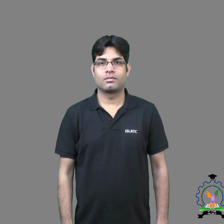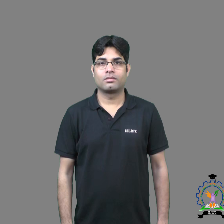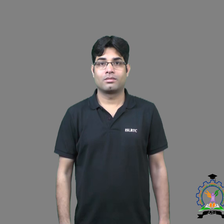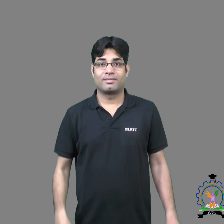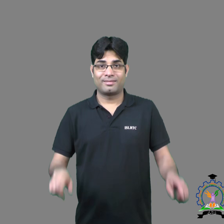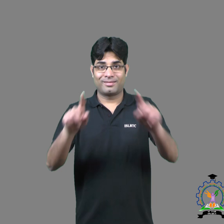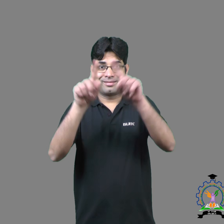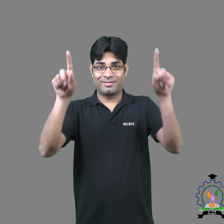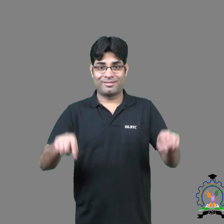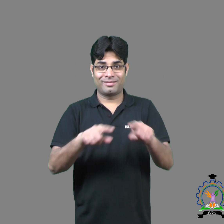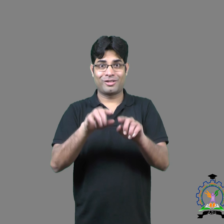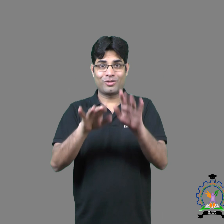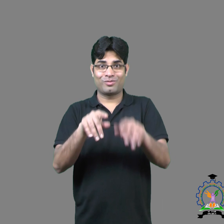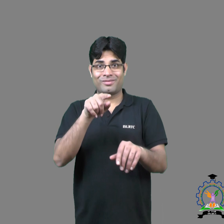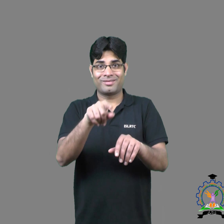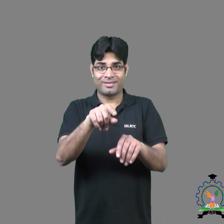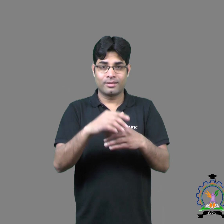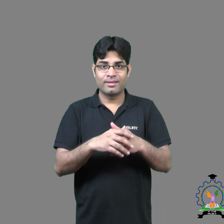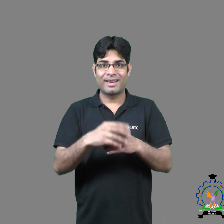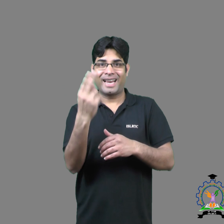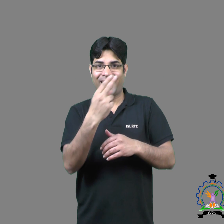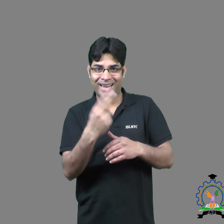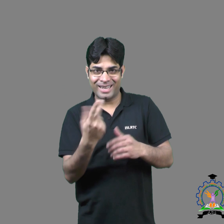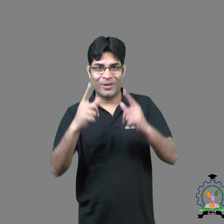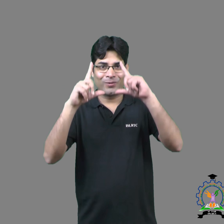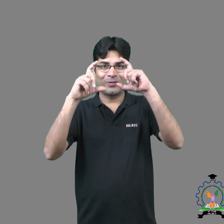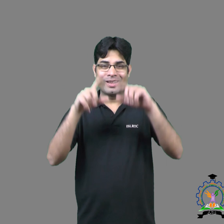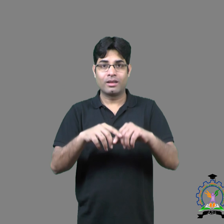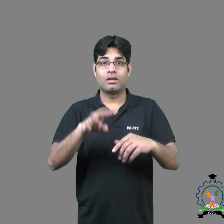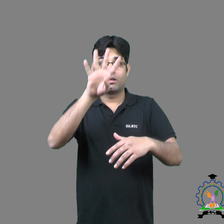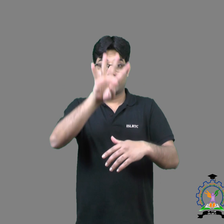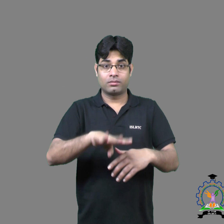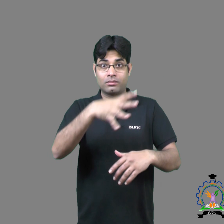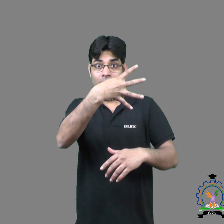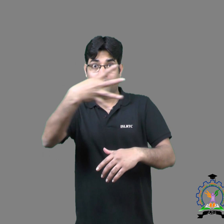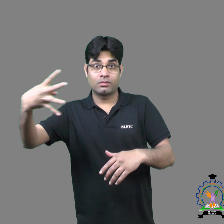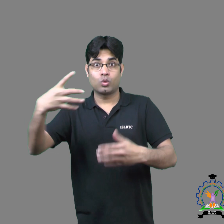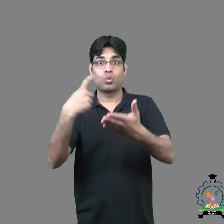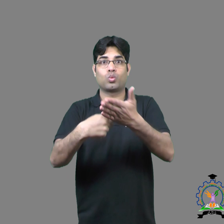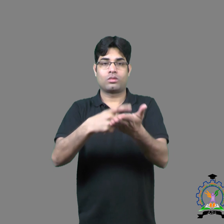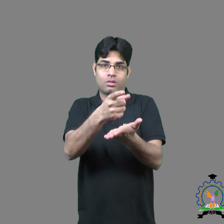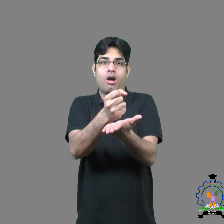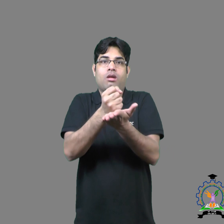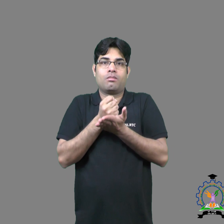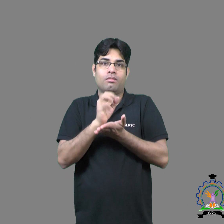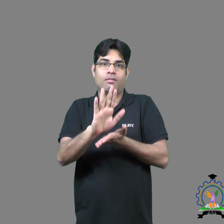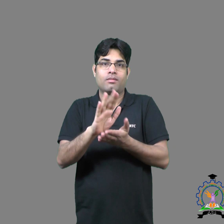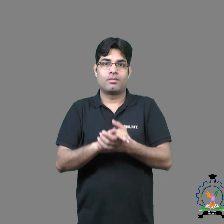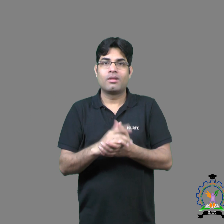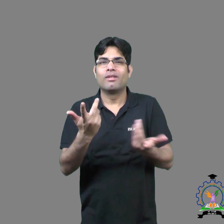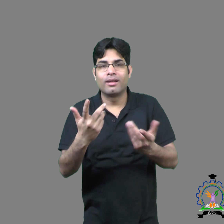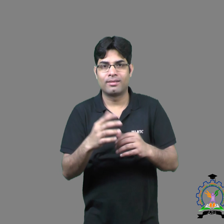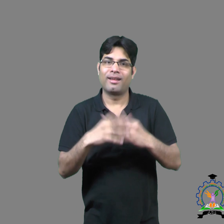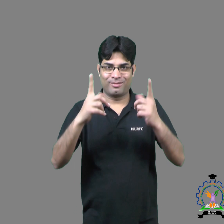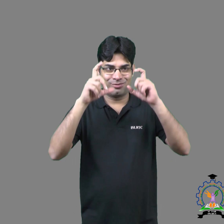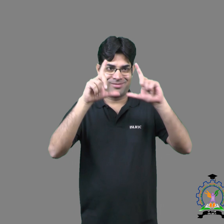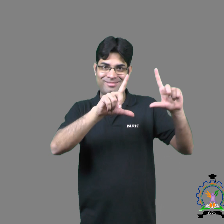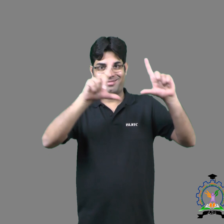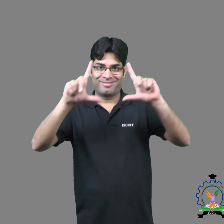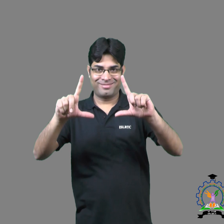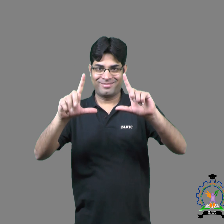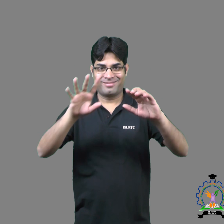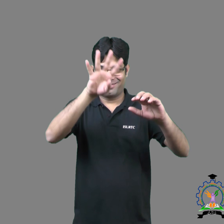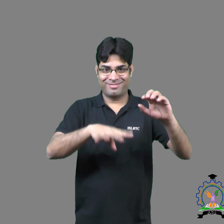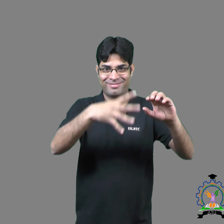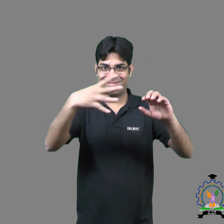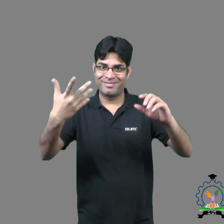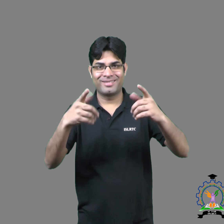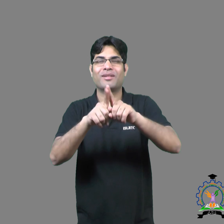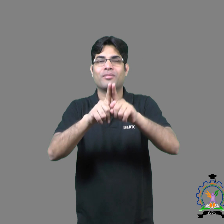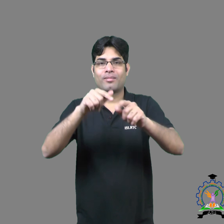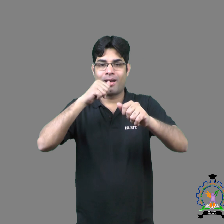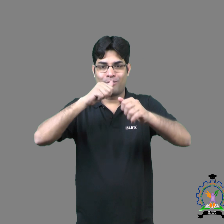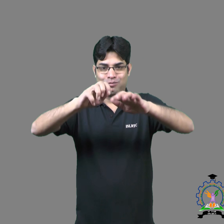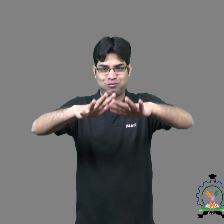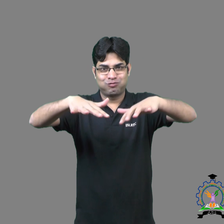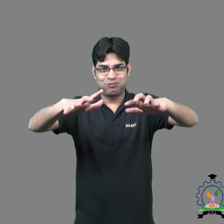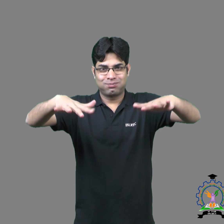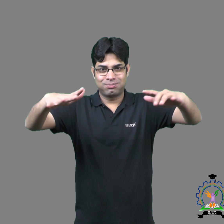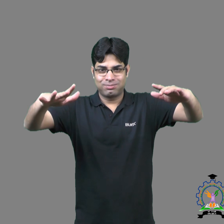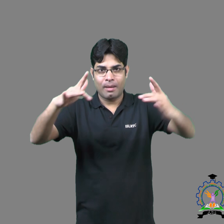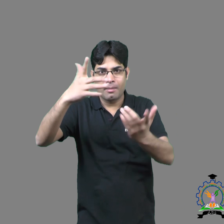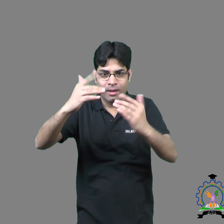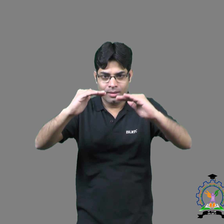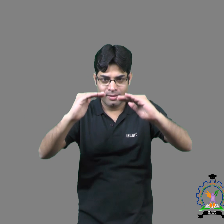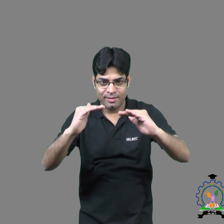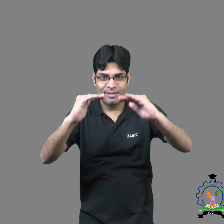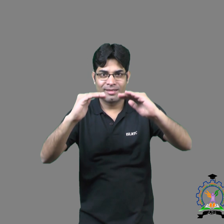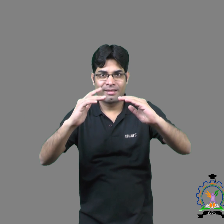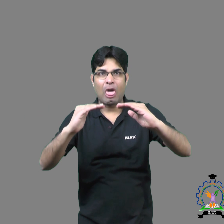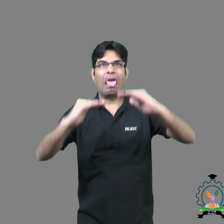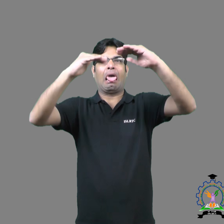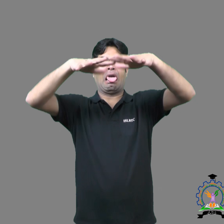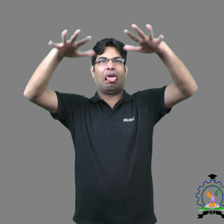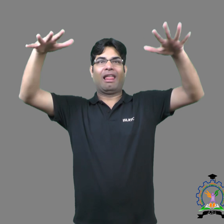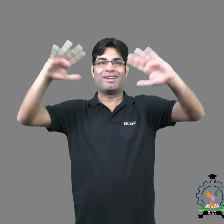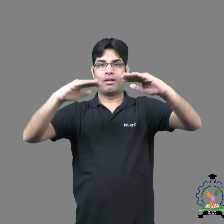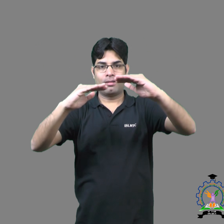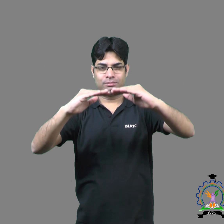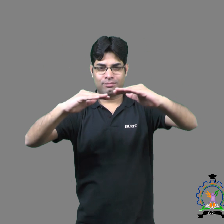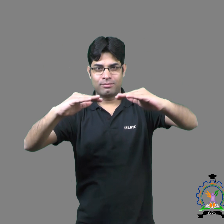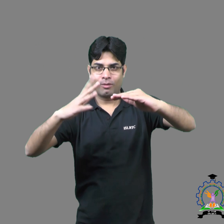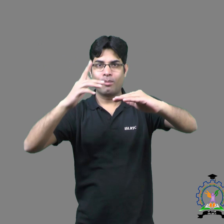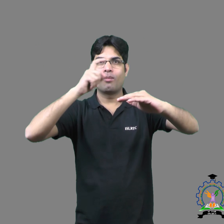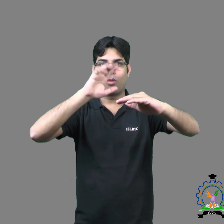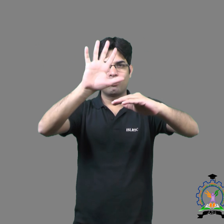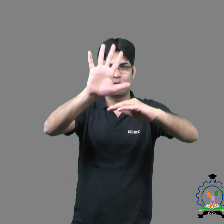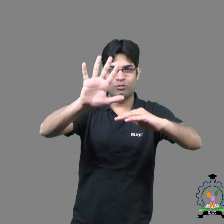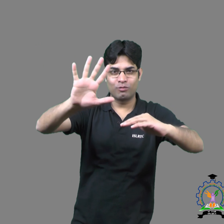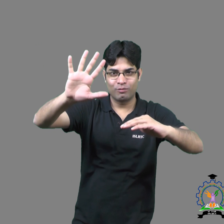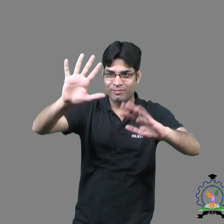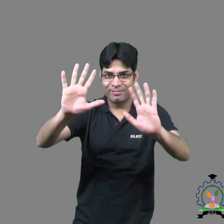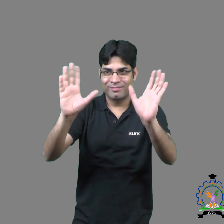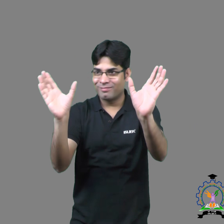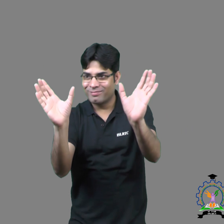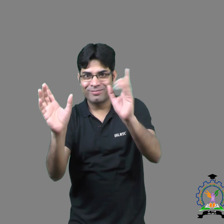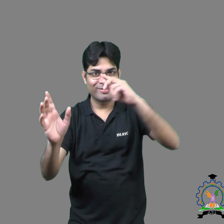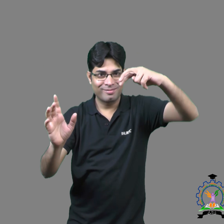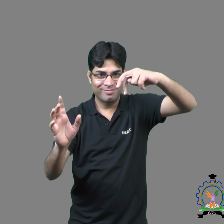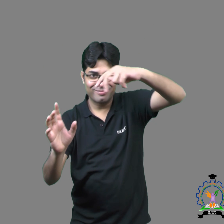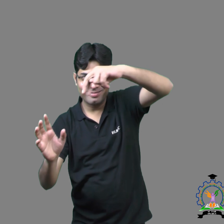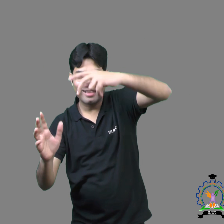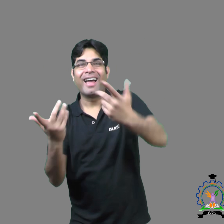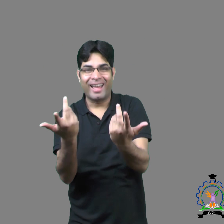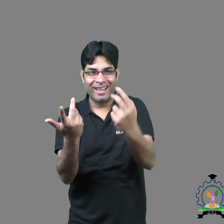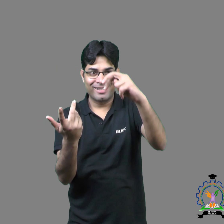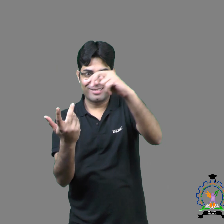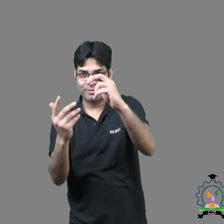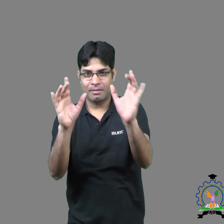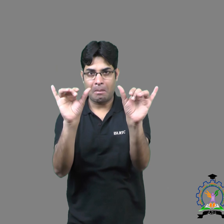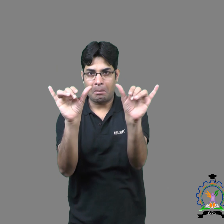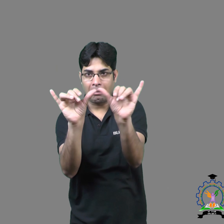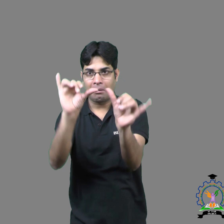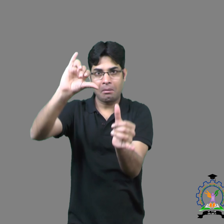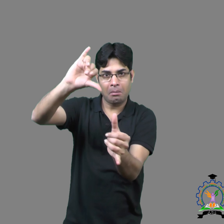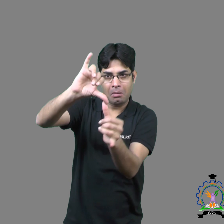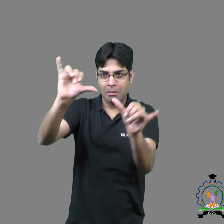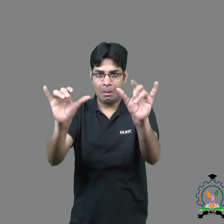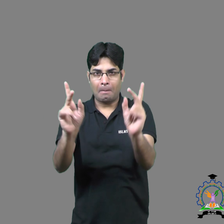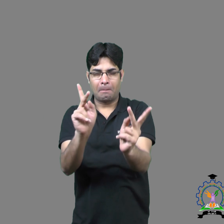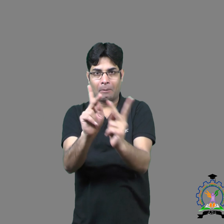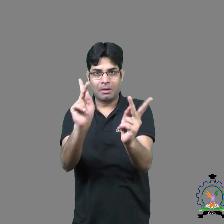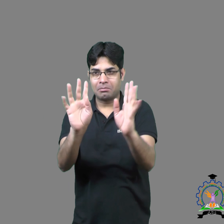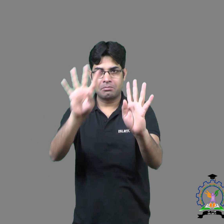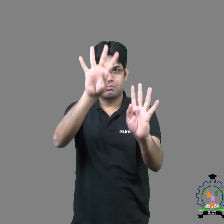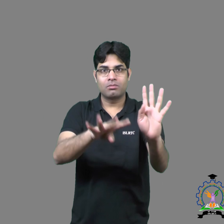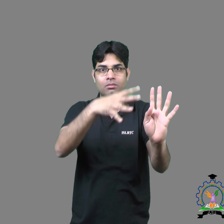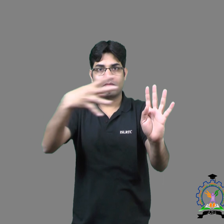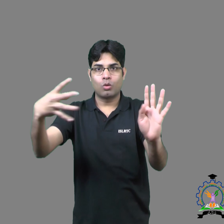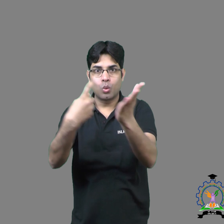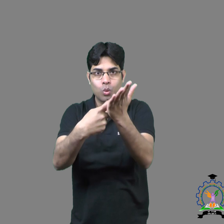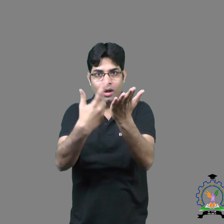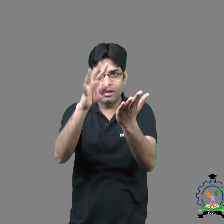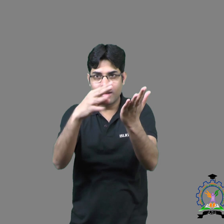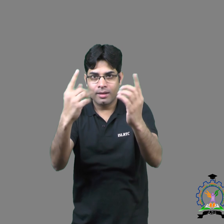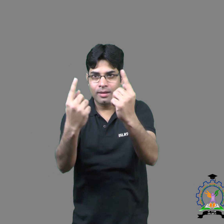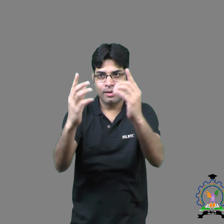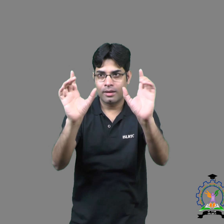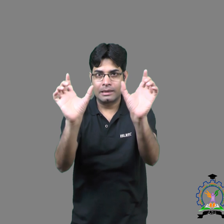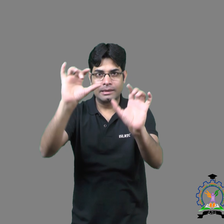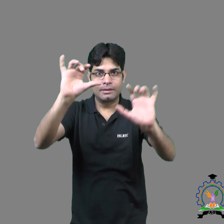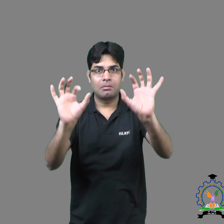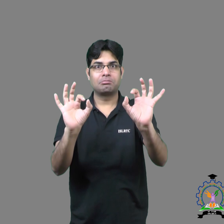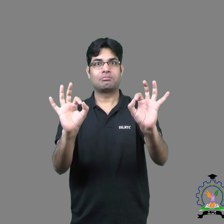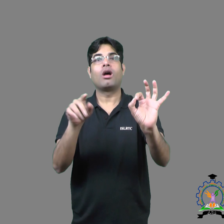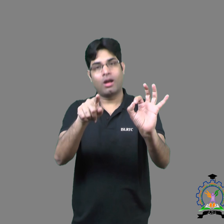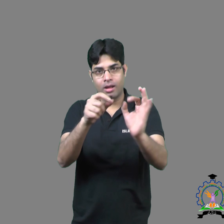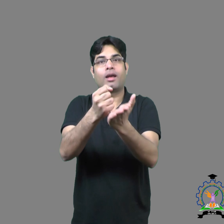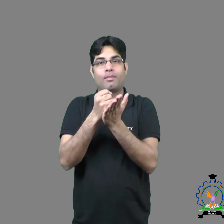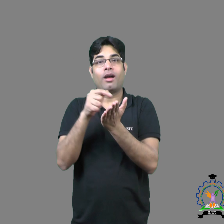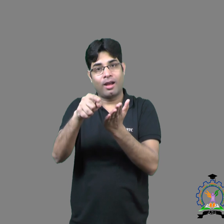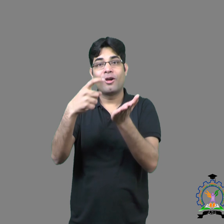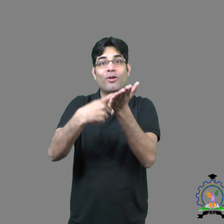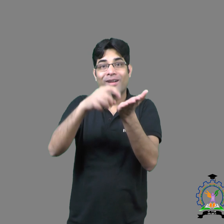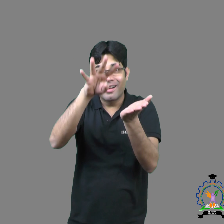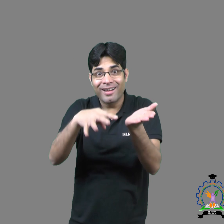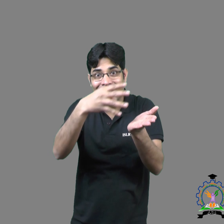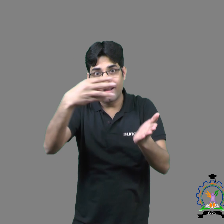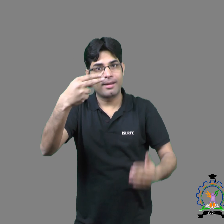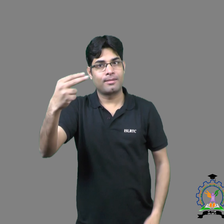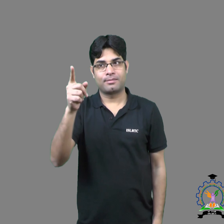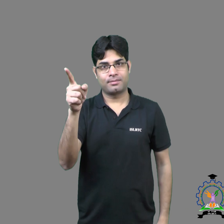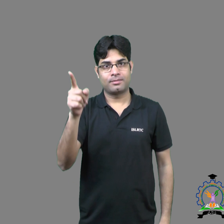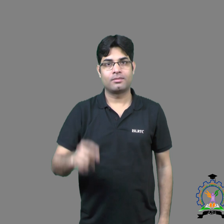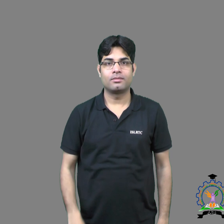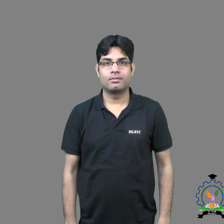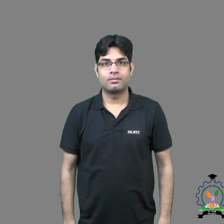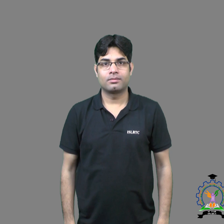Rule of Thirds